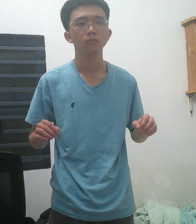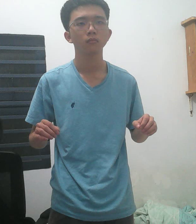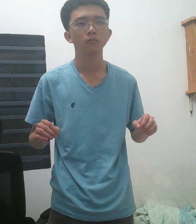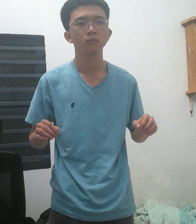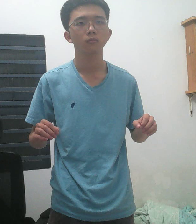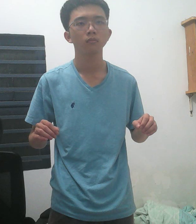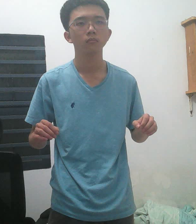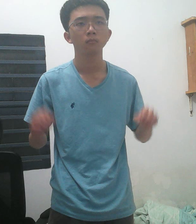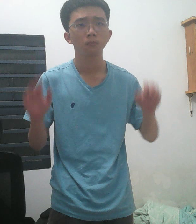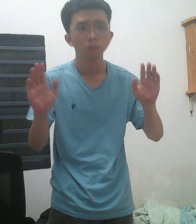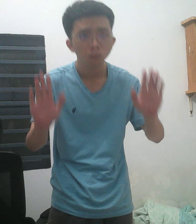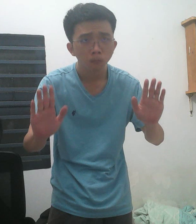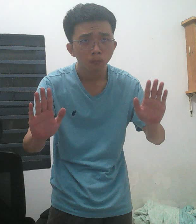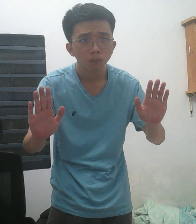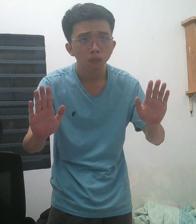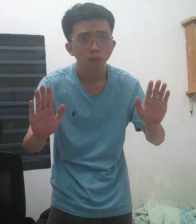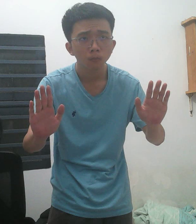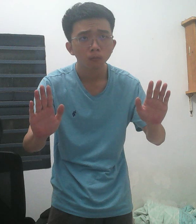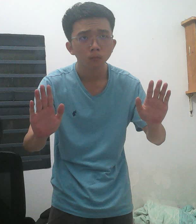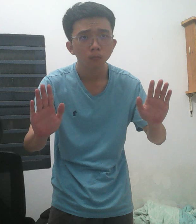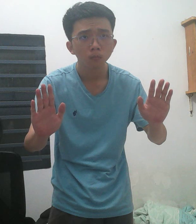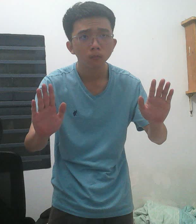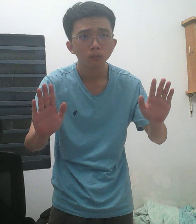dung lai